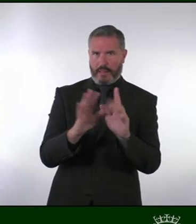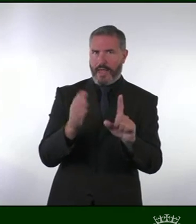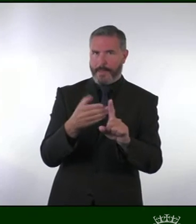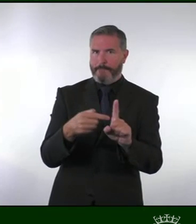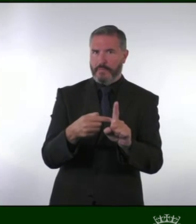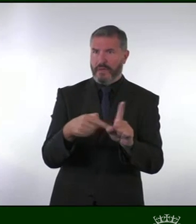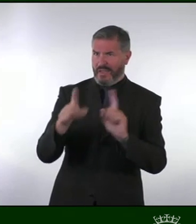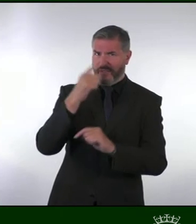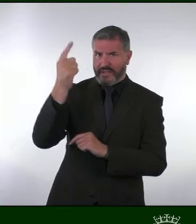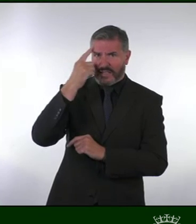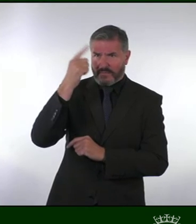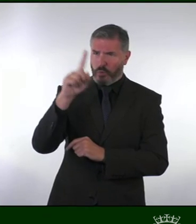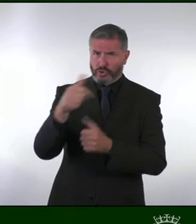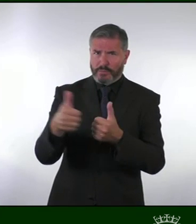Anybody sensible would support it.